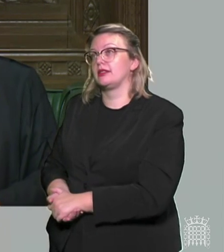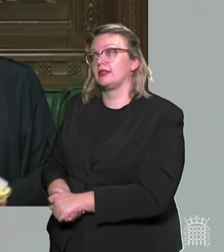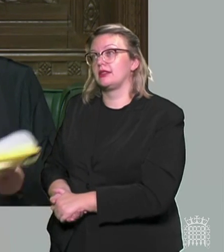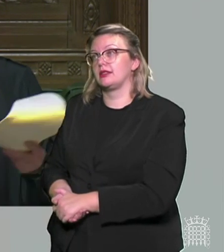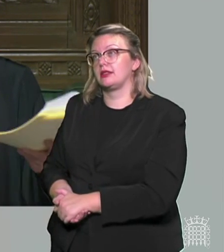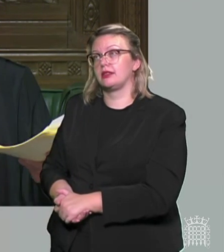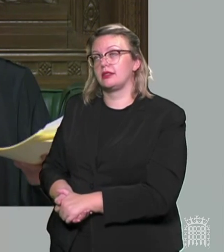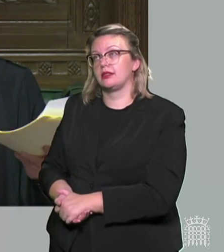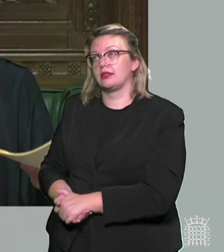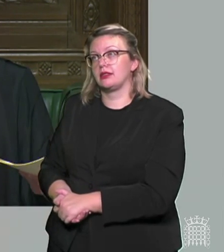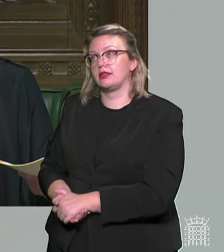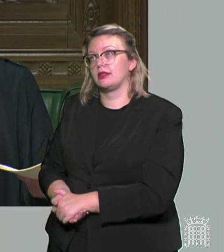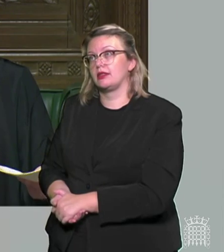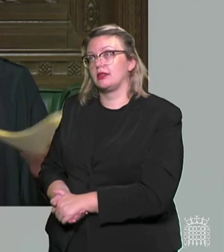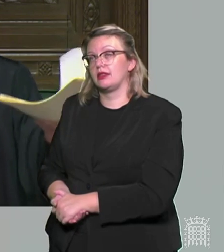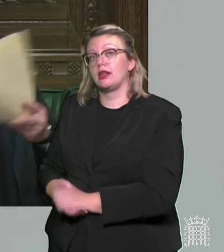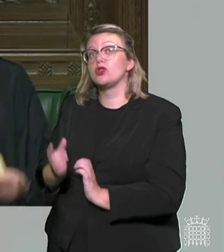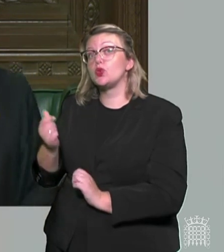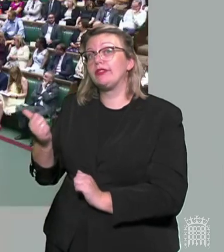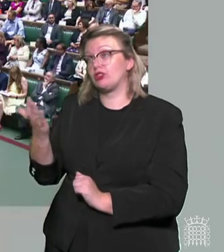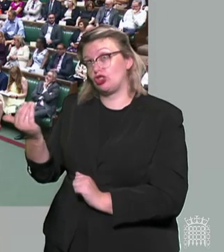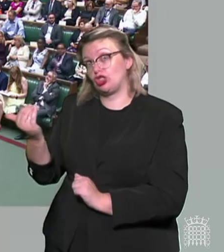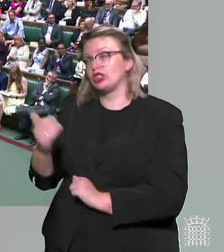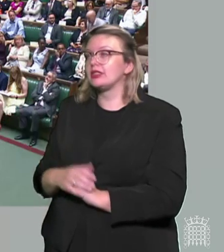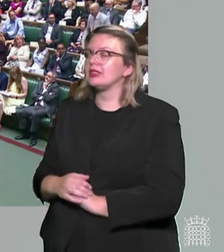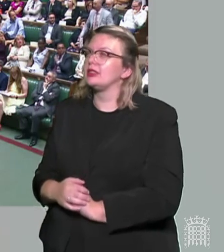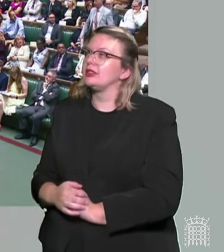I want to get to the end of questions, and I know that honourable Member is coming to the end of his question.